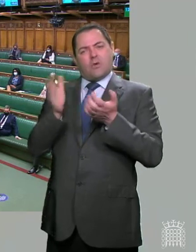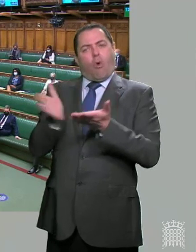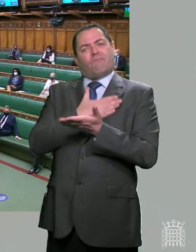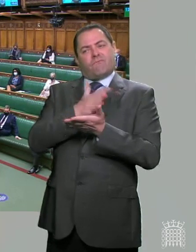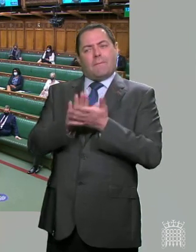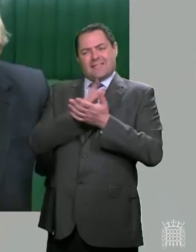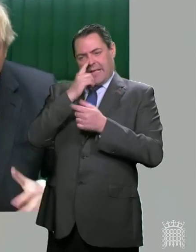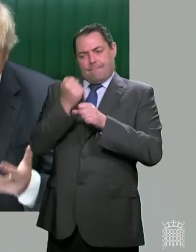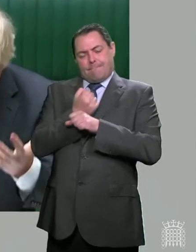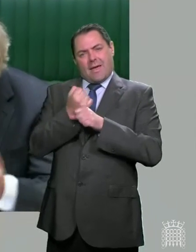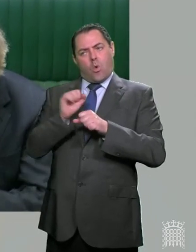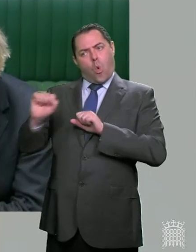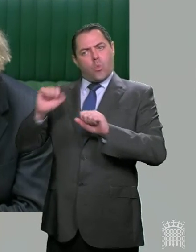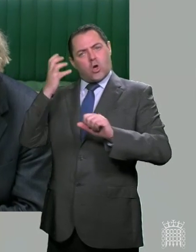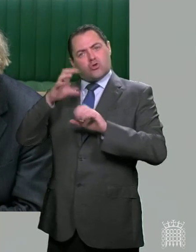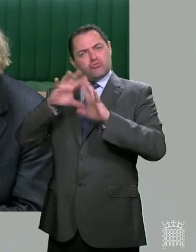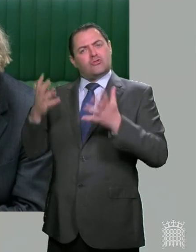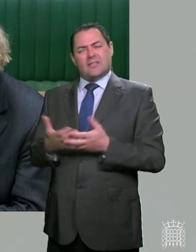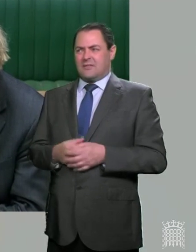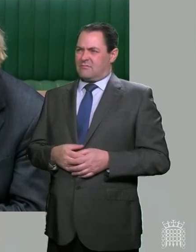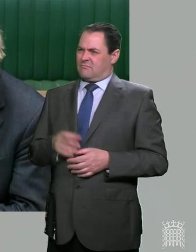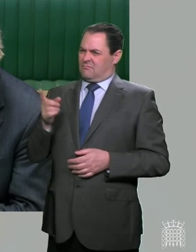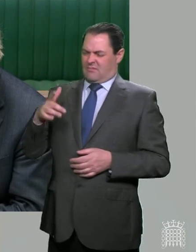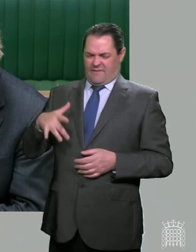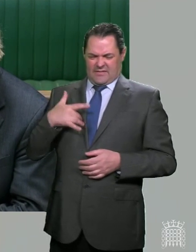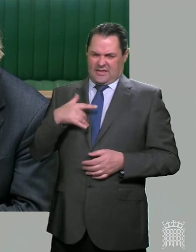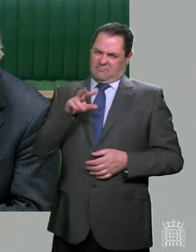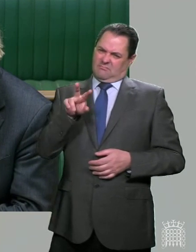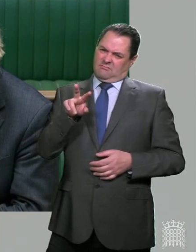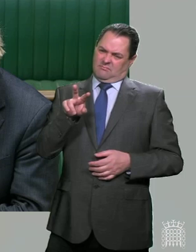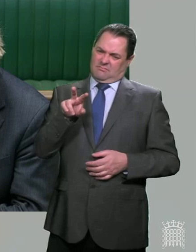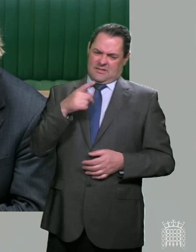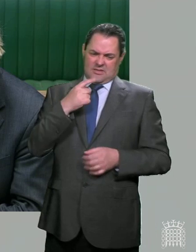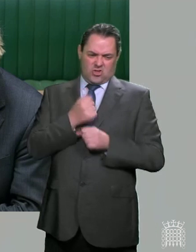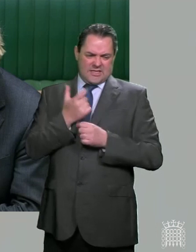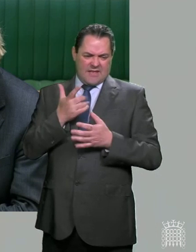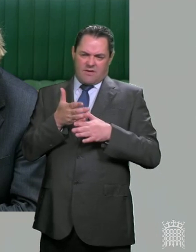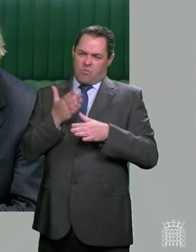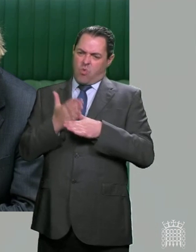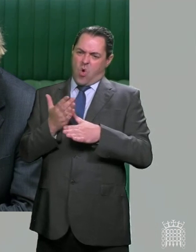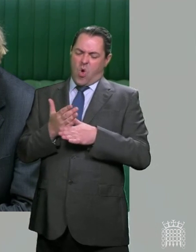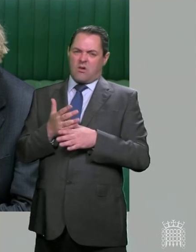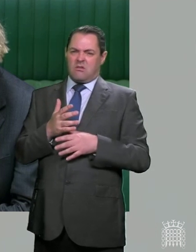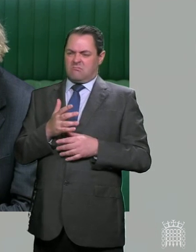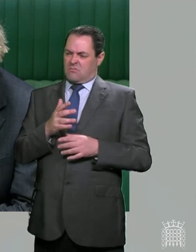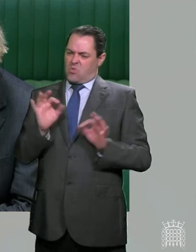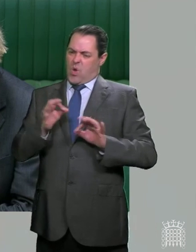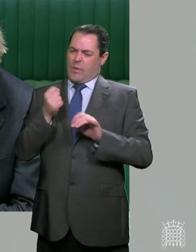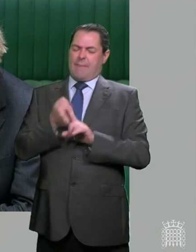I really think it is satirical to say that the G7’s efforts have so far been negligible.